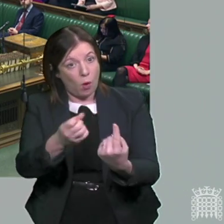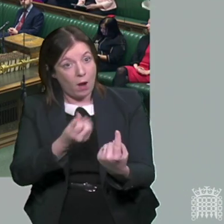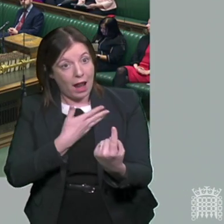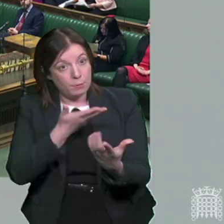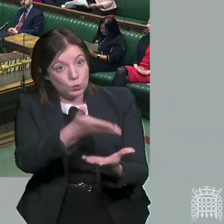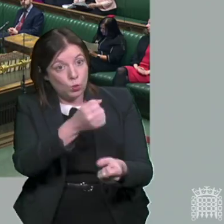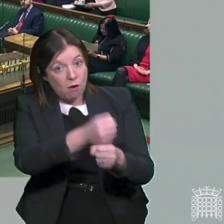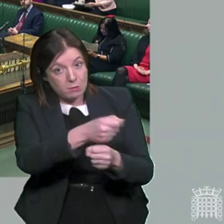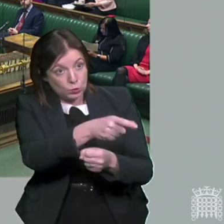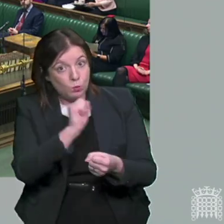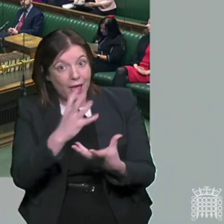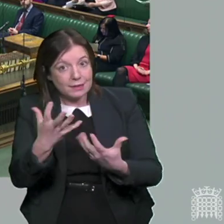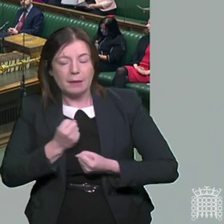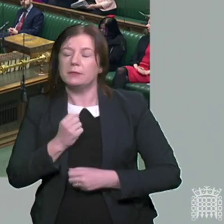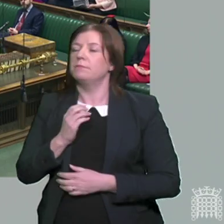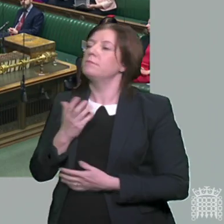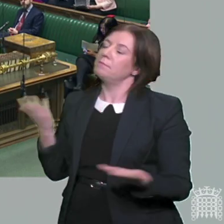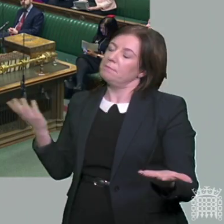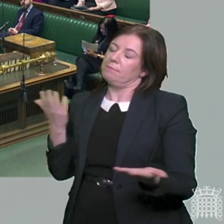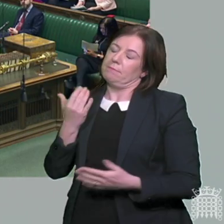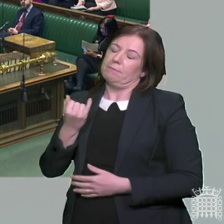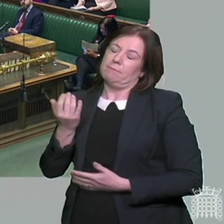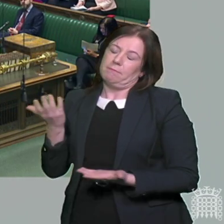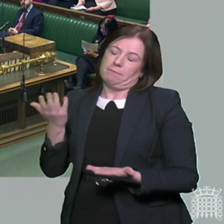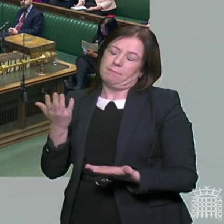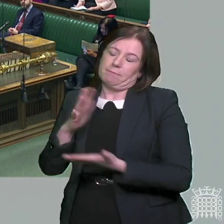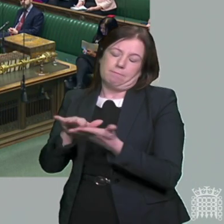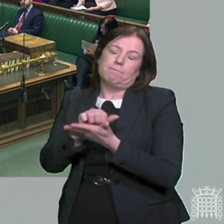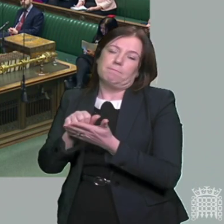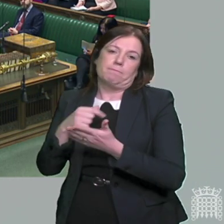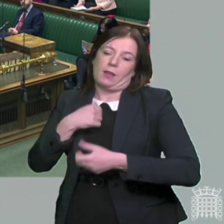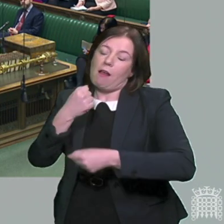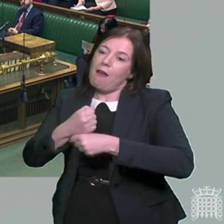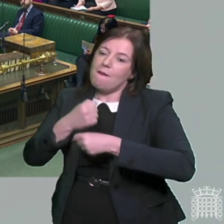I am afraid that the Government will not accept those proposals.